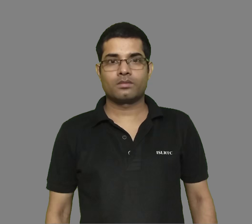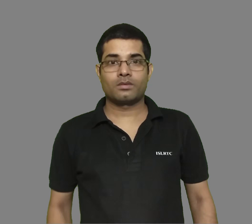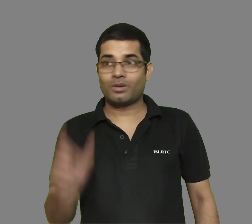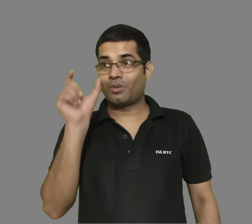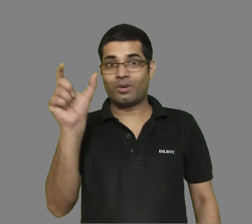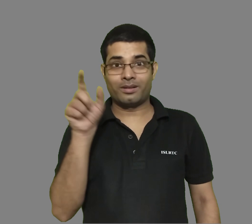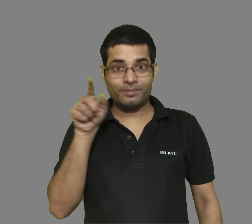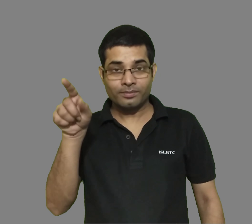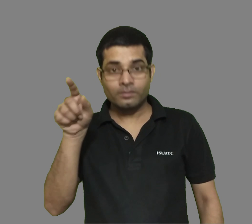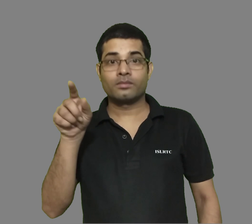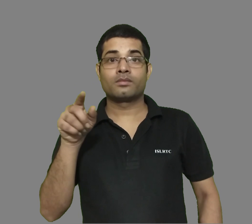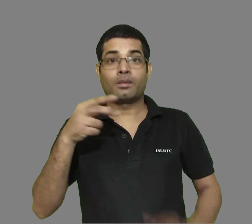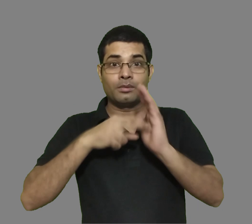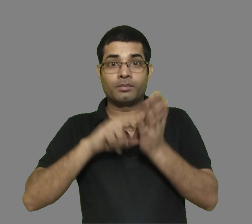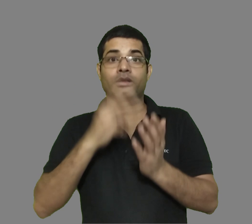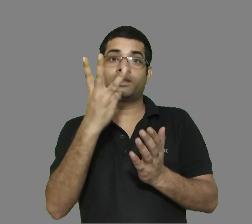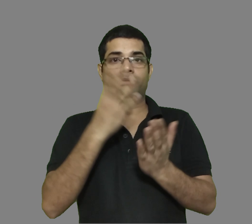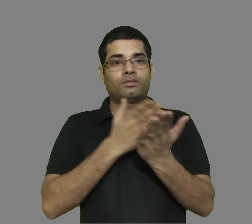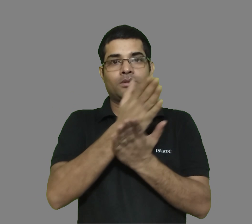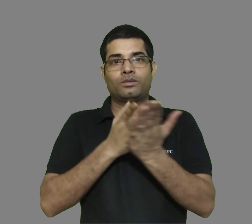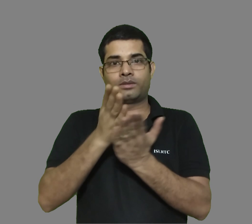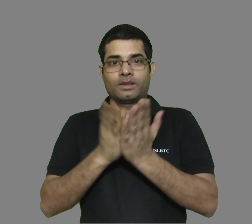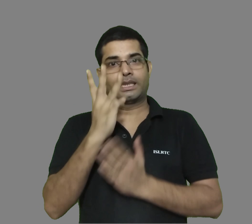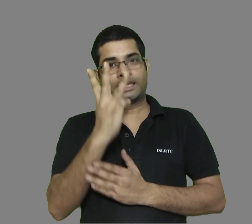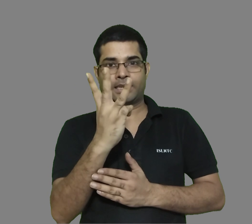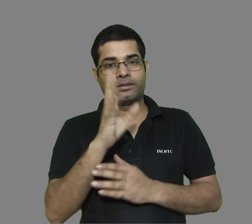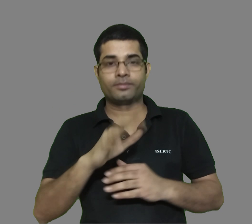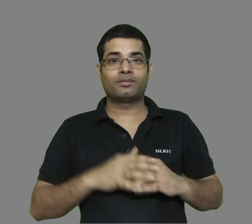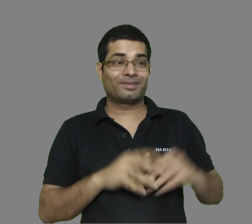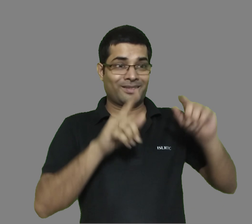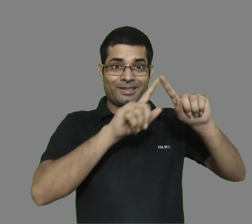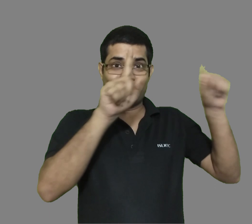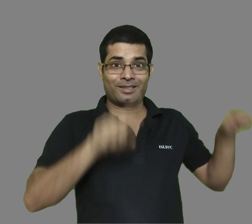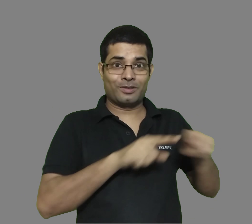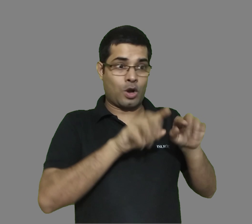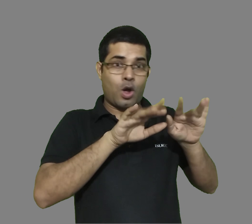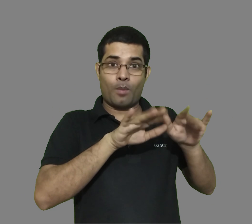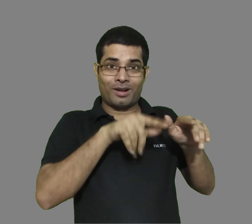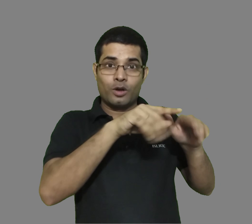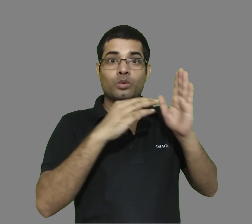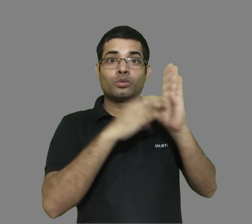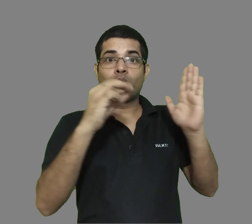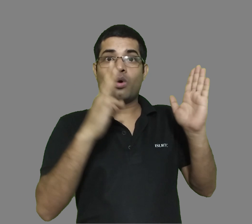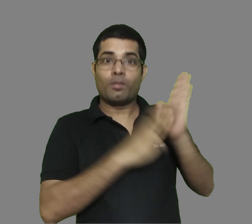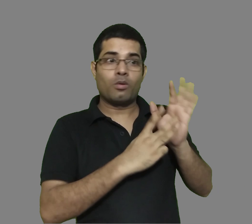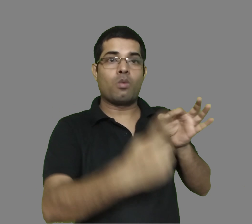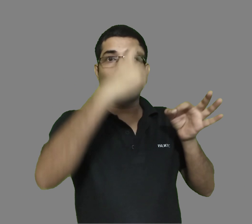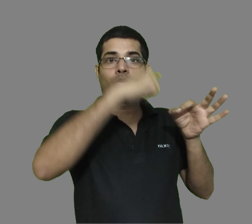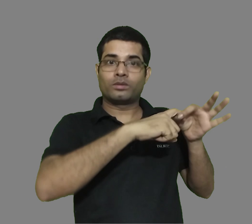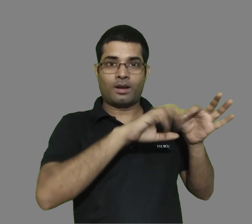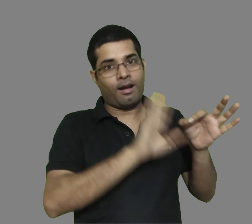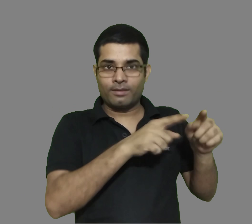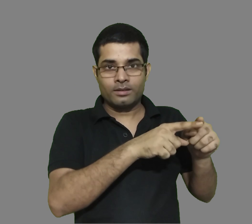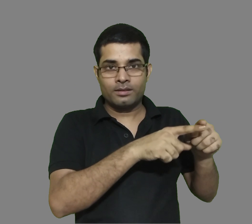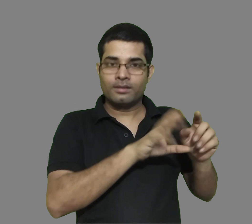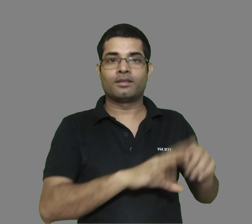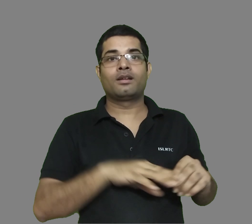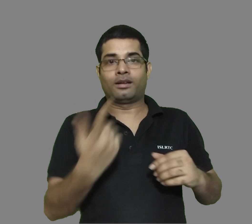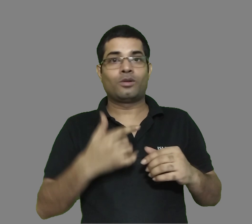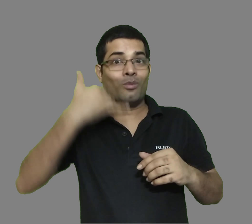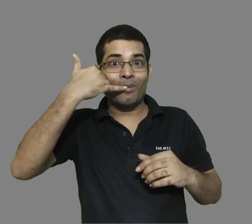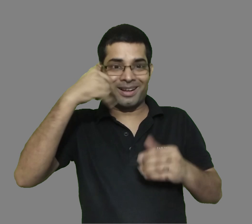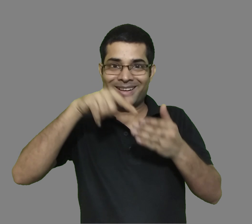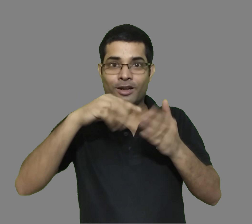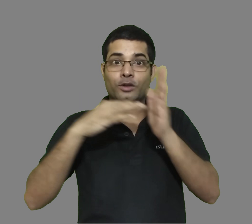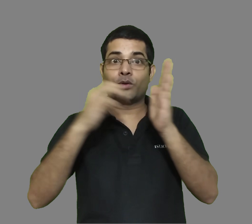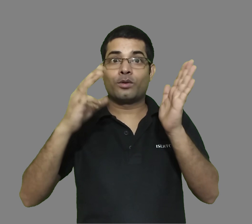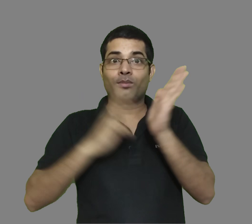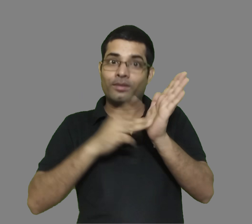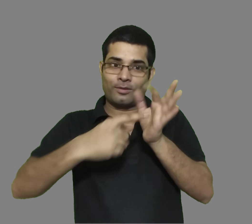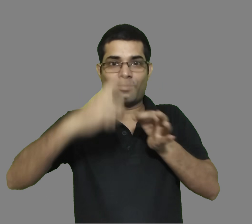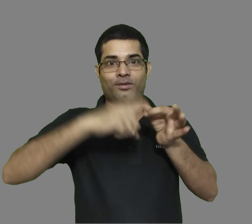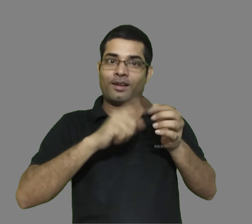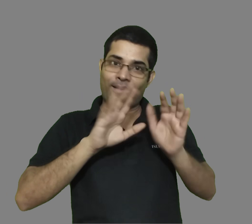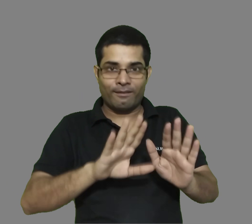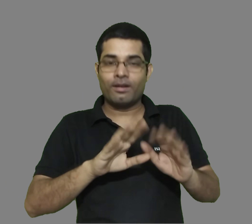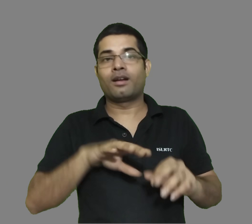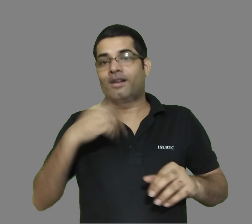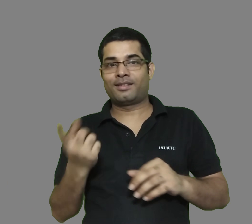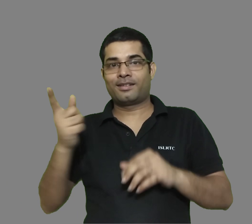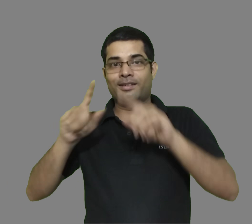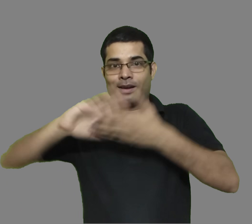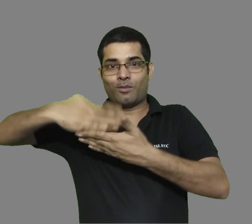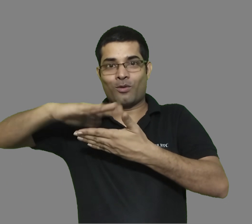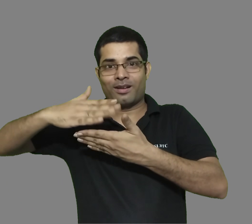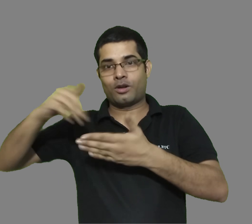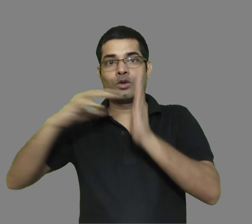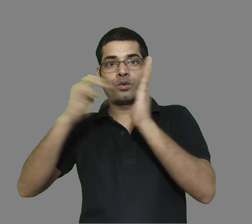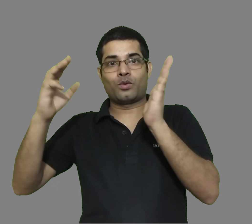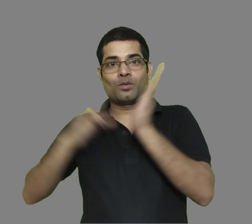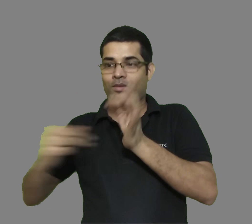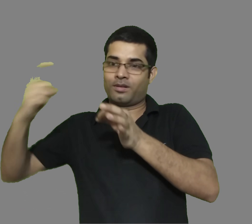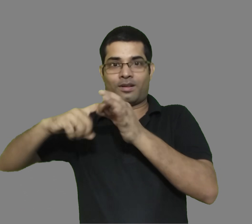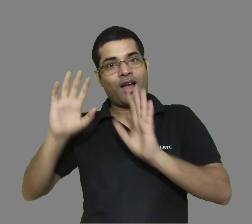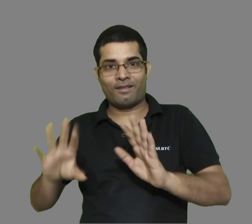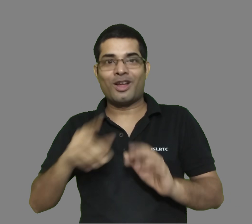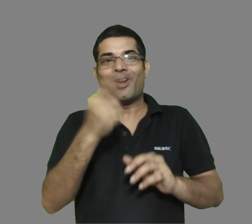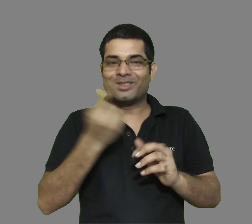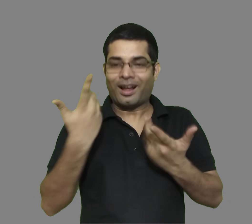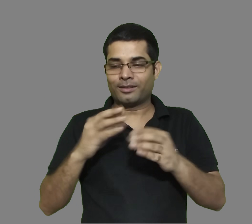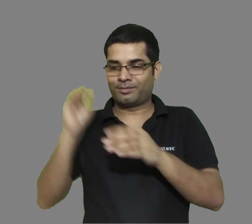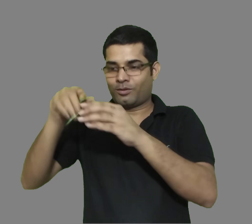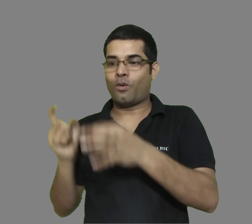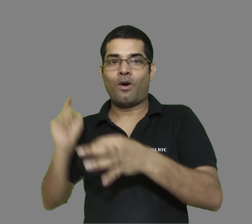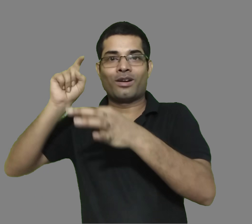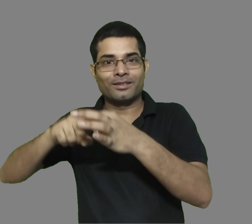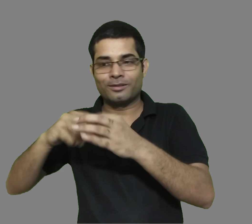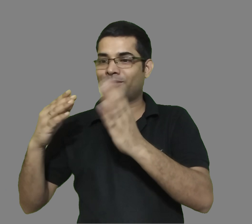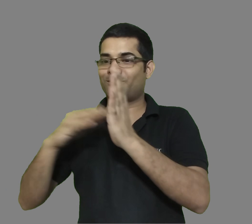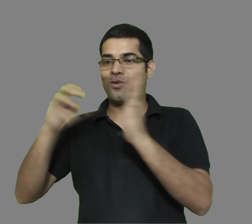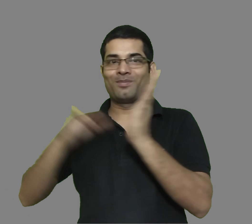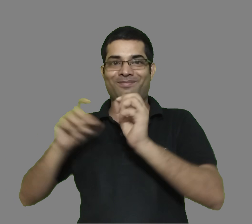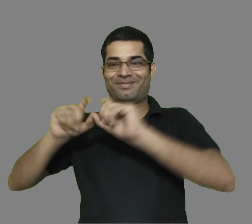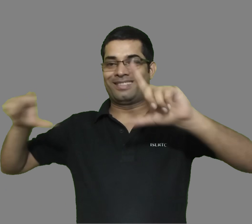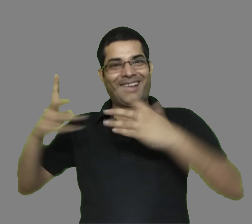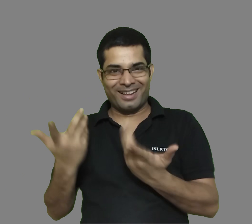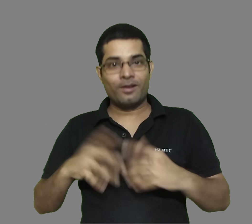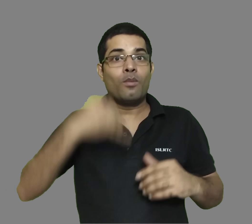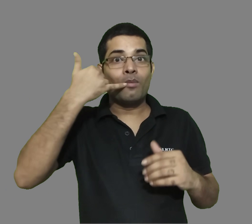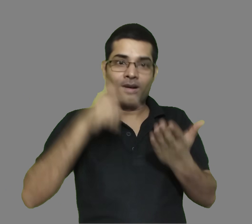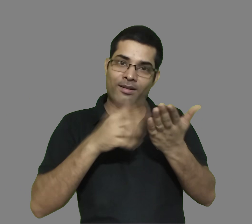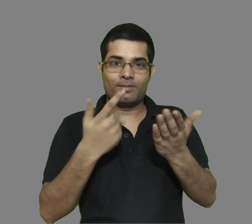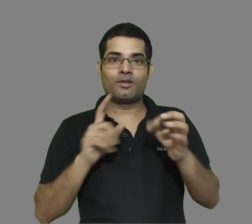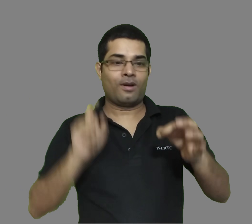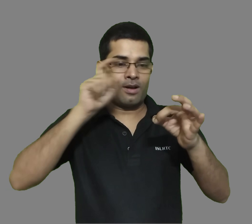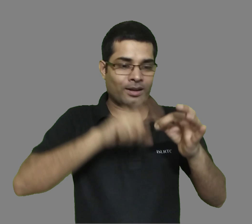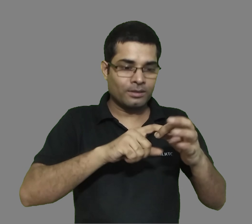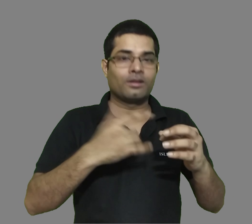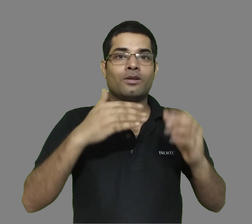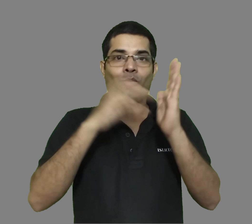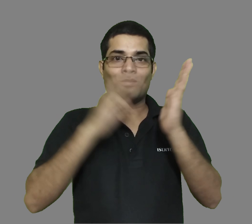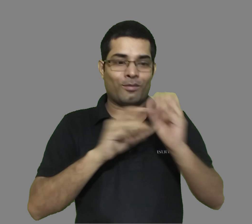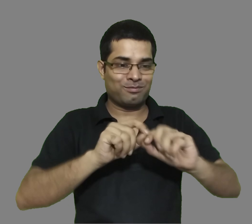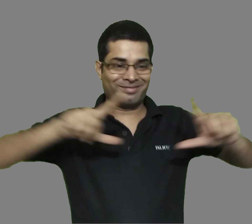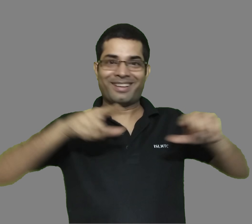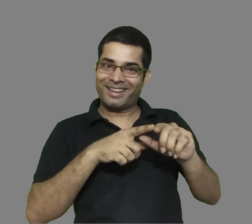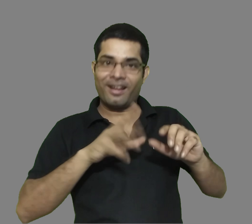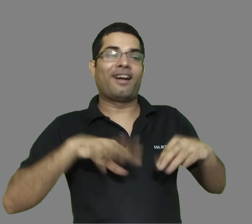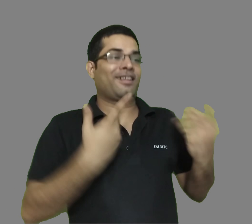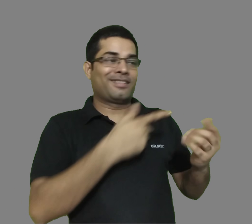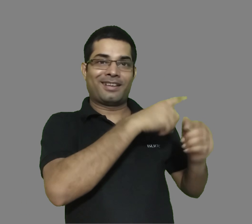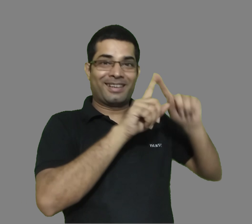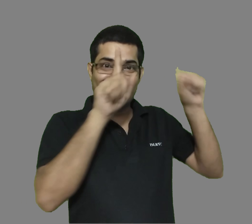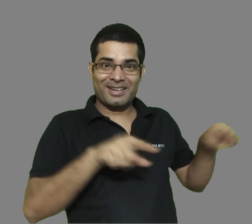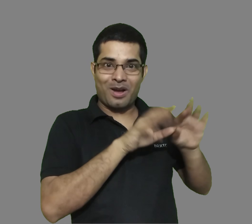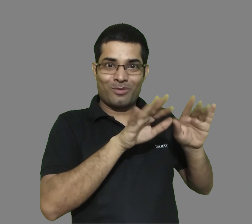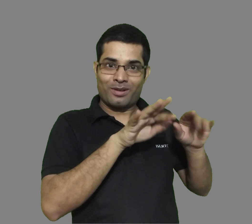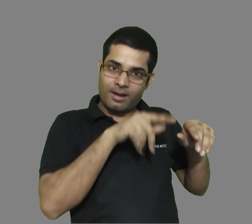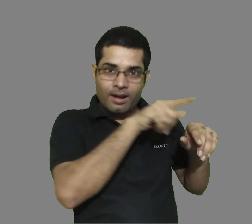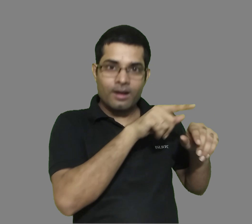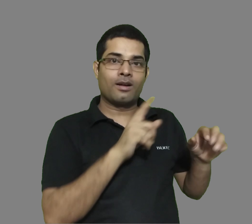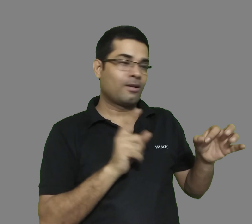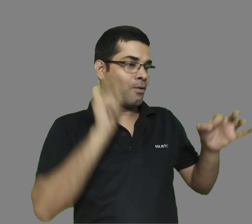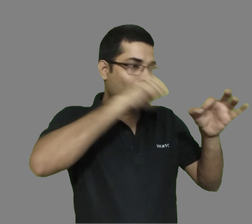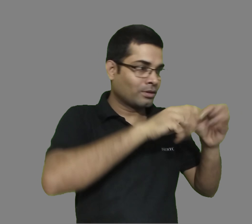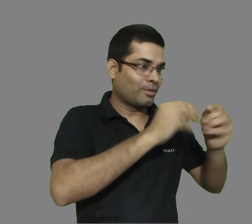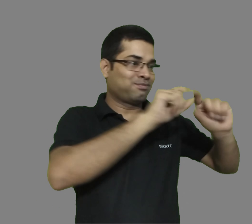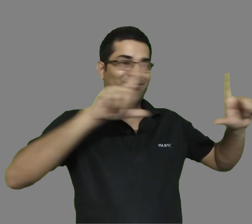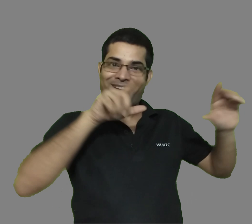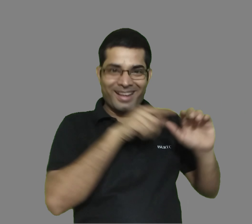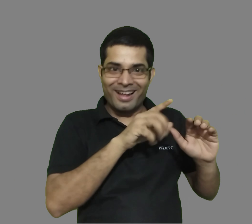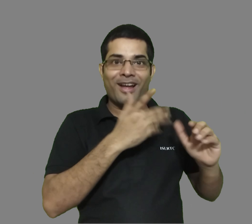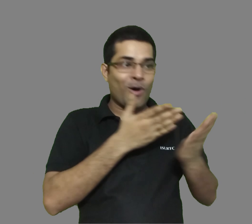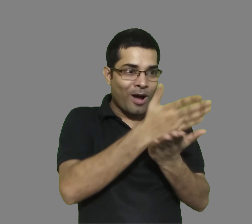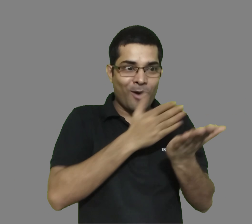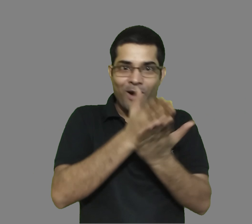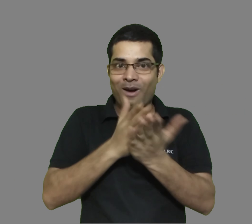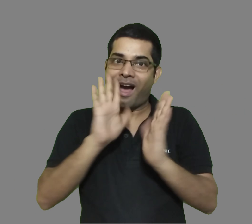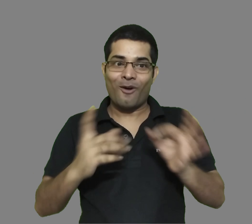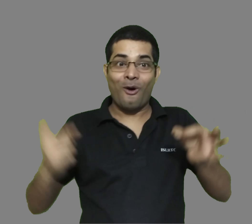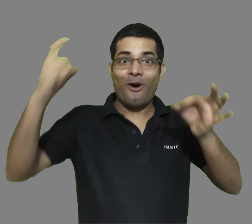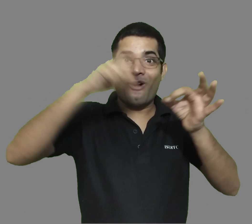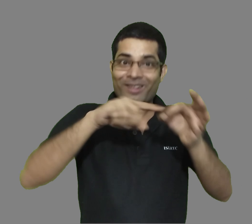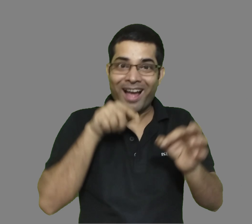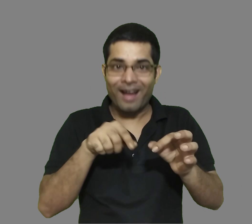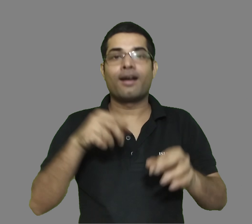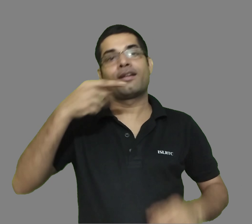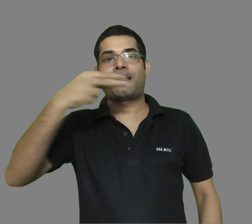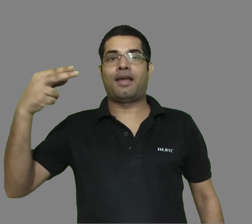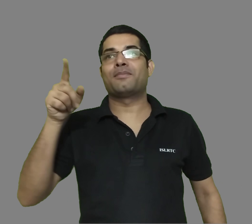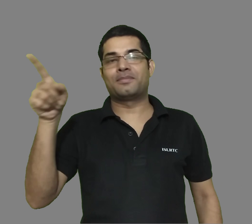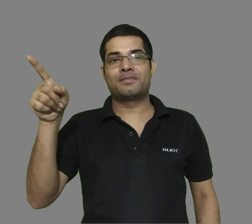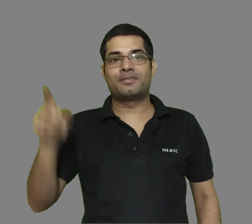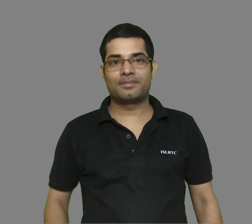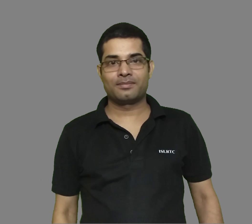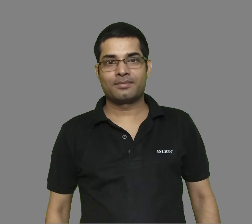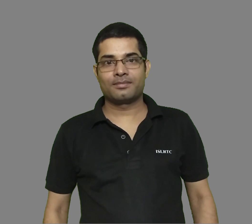Signed in Devices